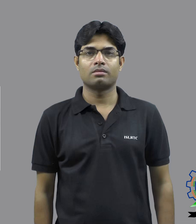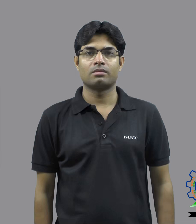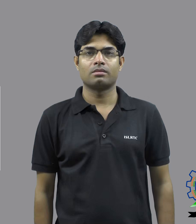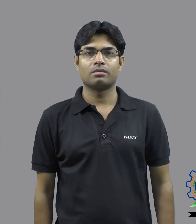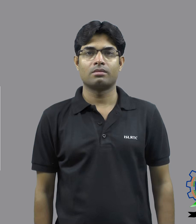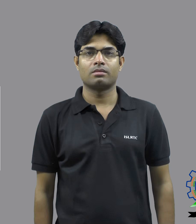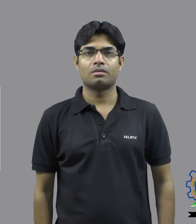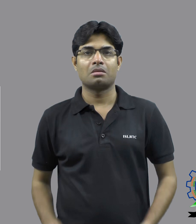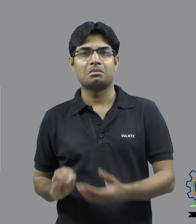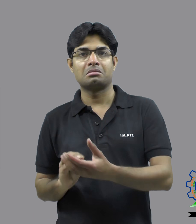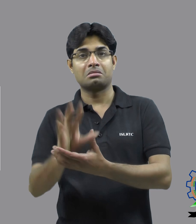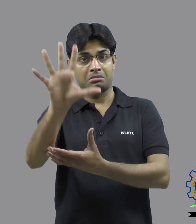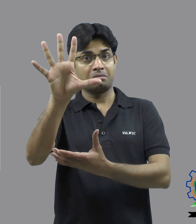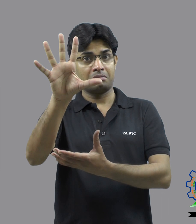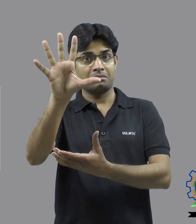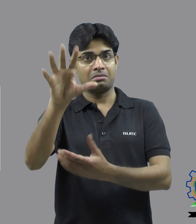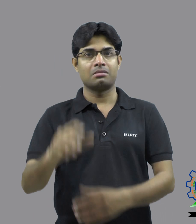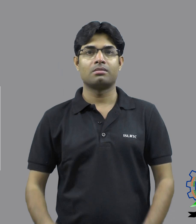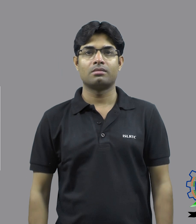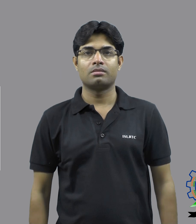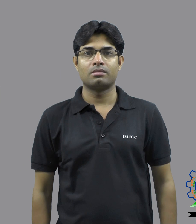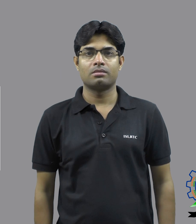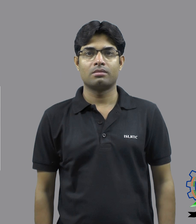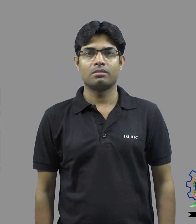Projector